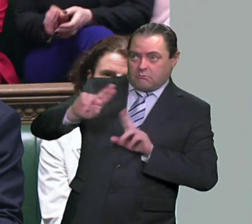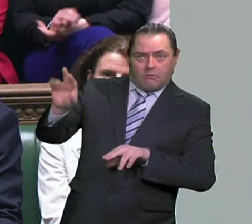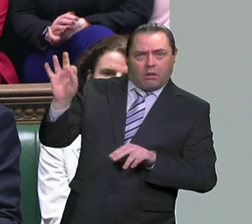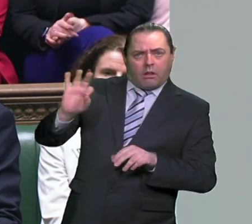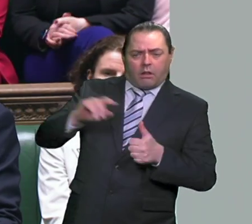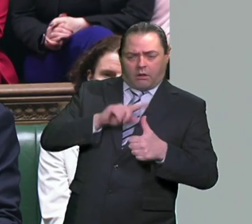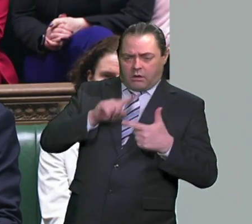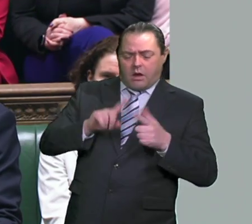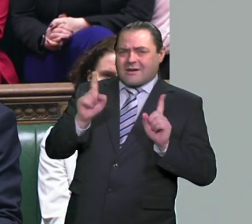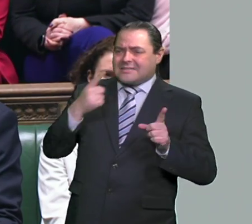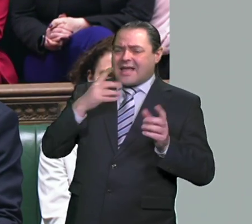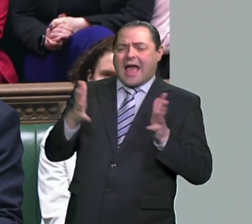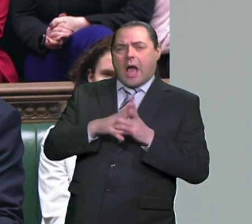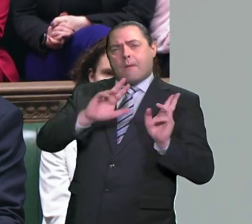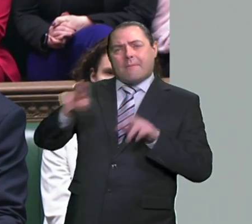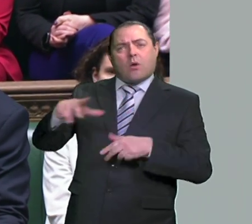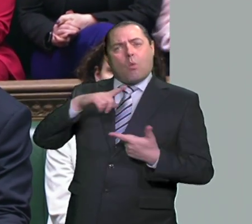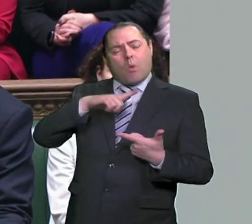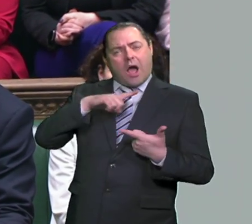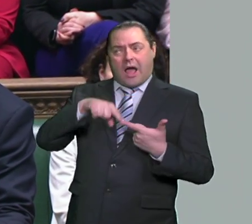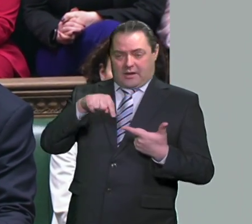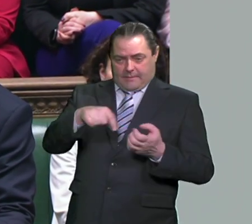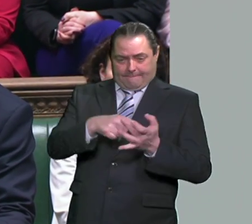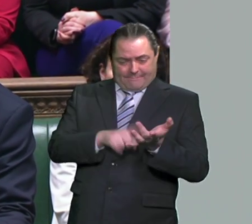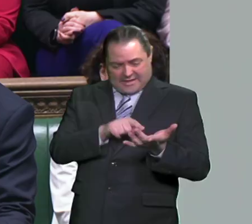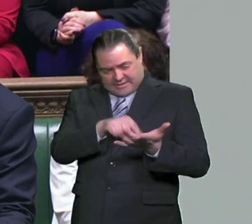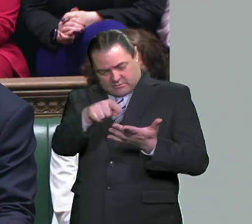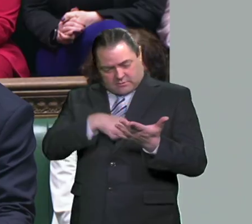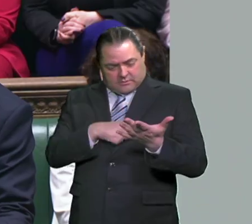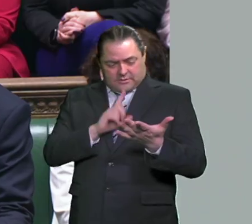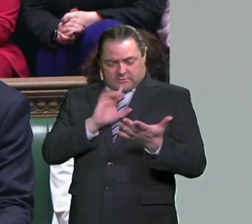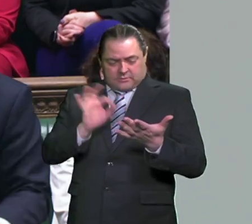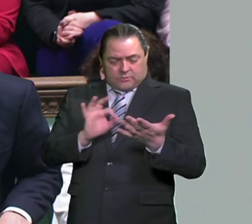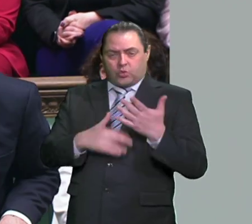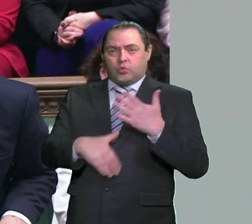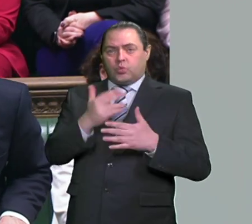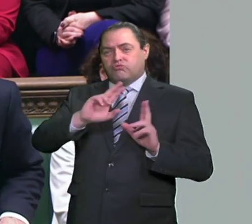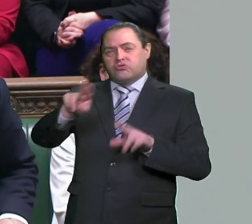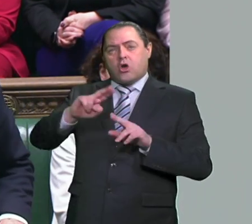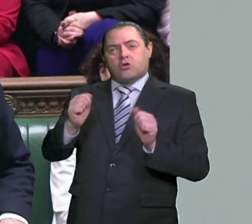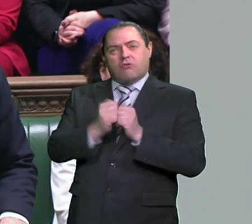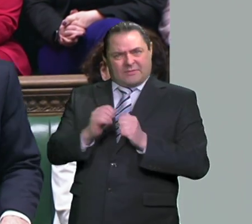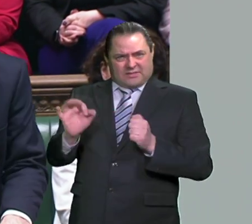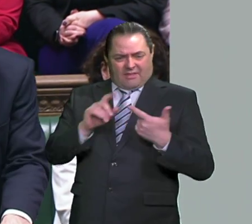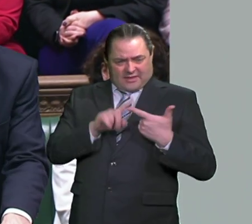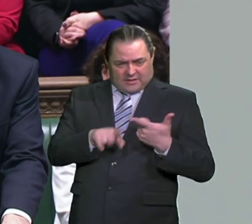They cannot say how they will return people because the Bill does not come with a single new return agreement.